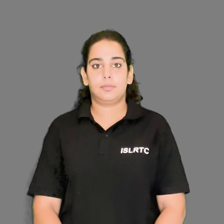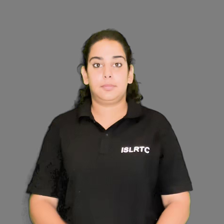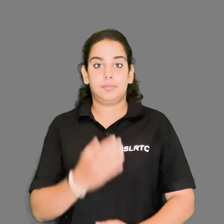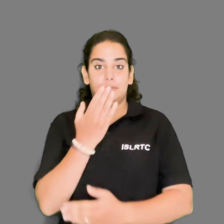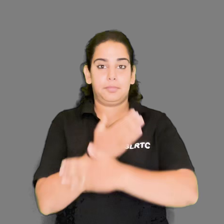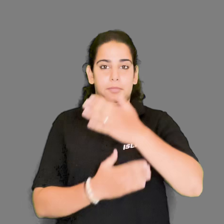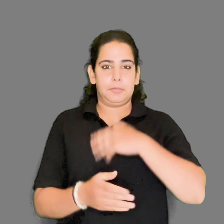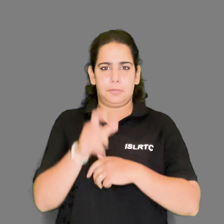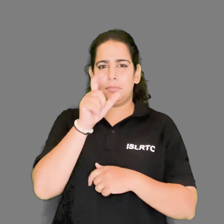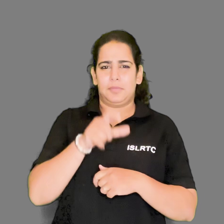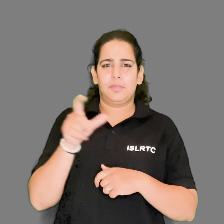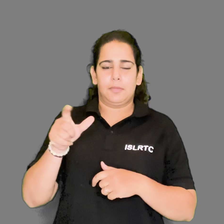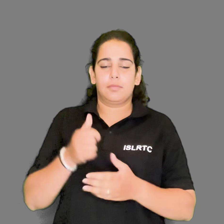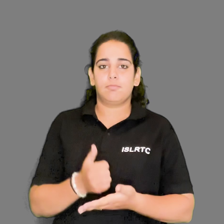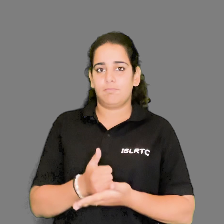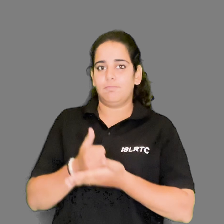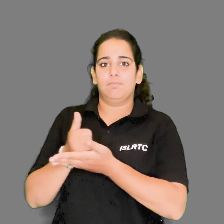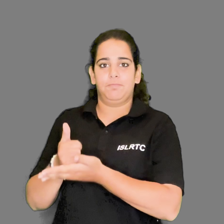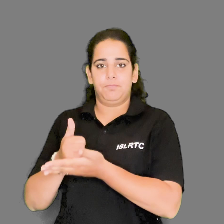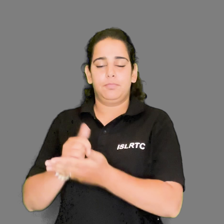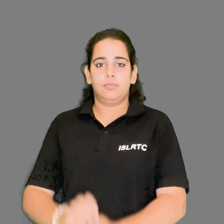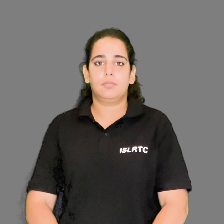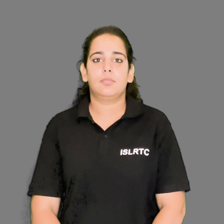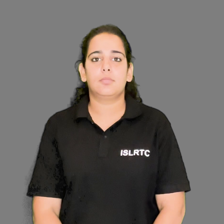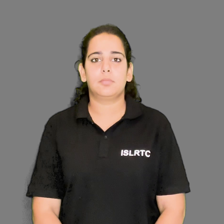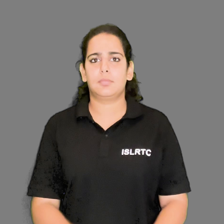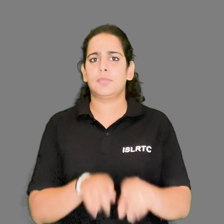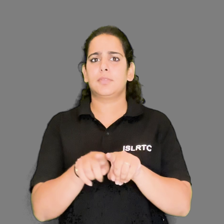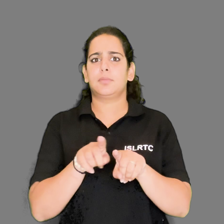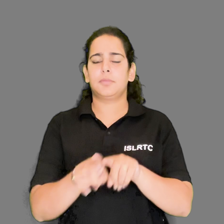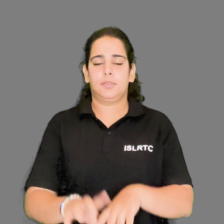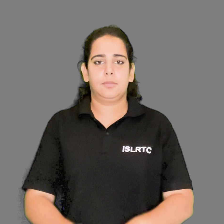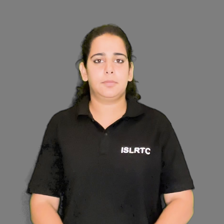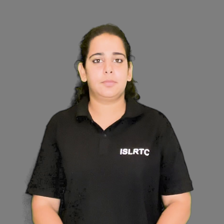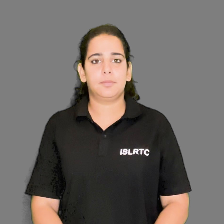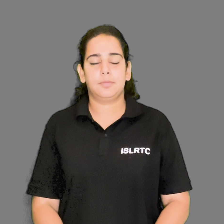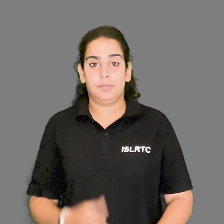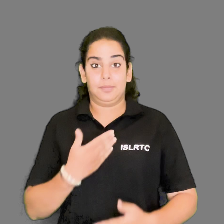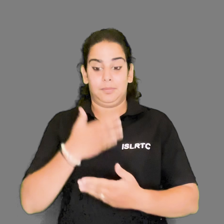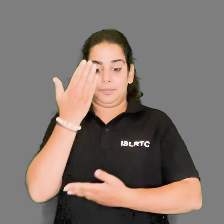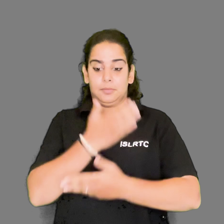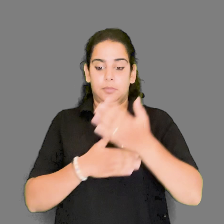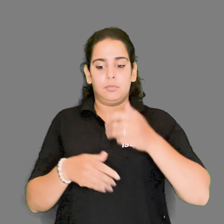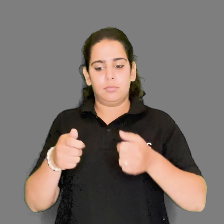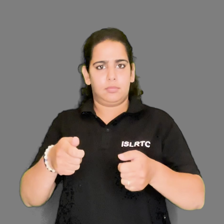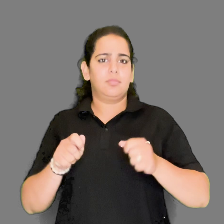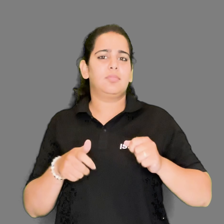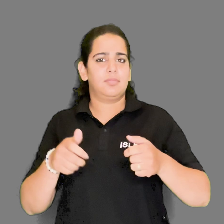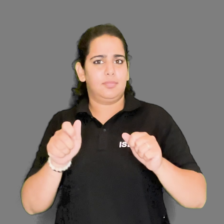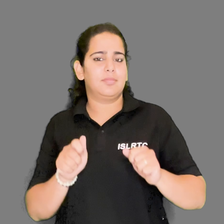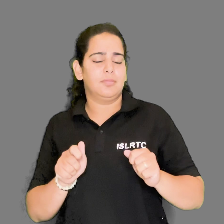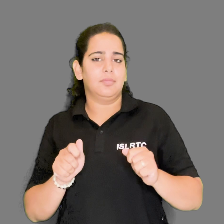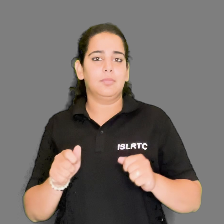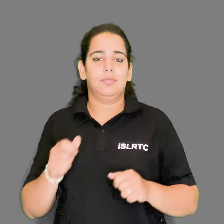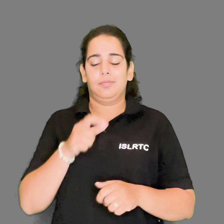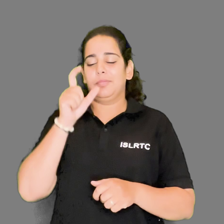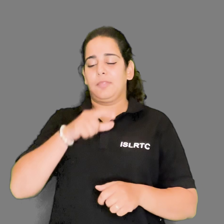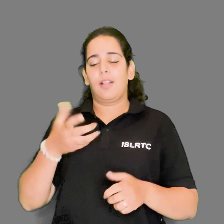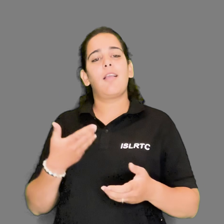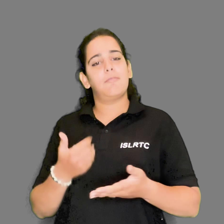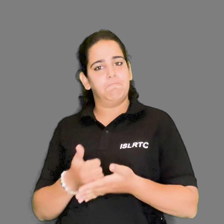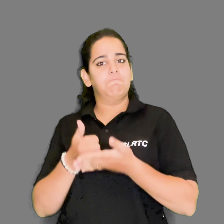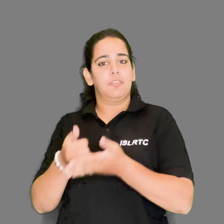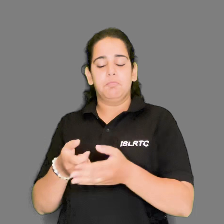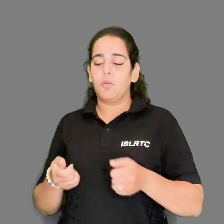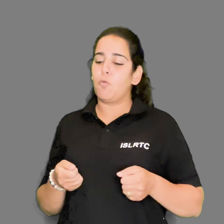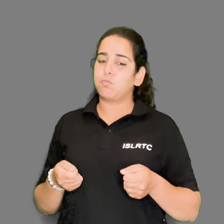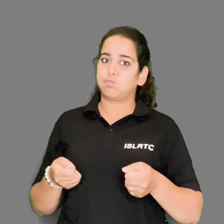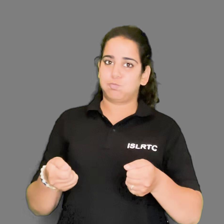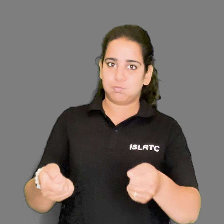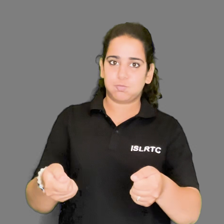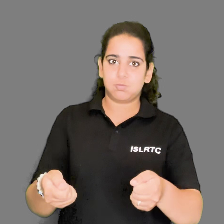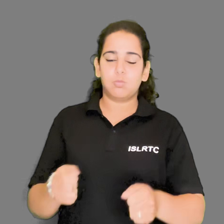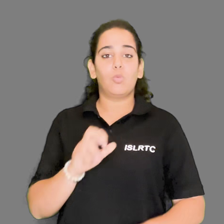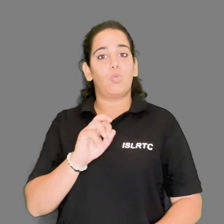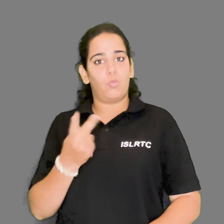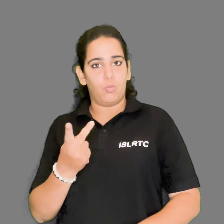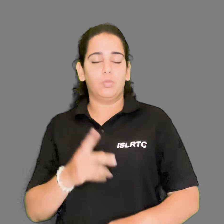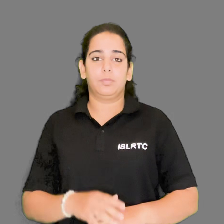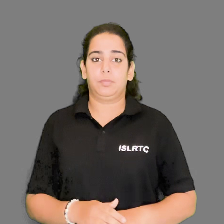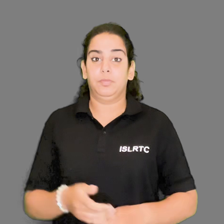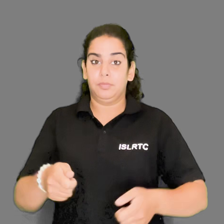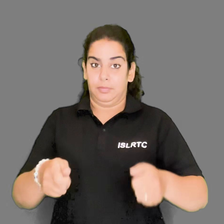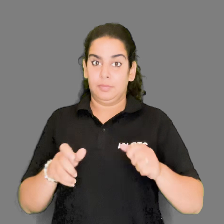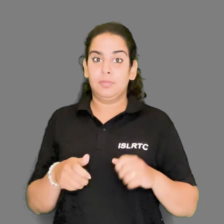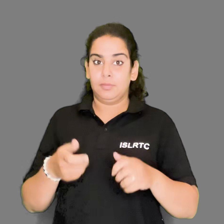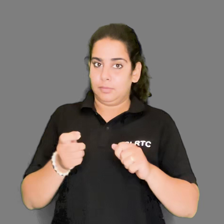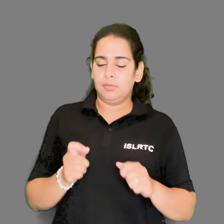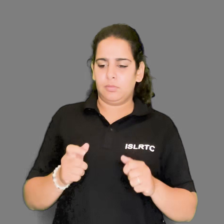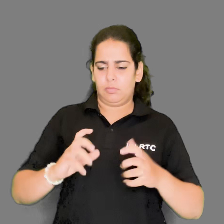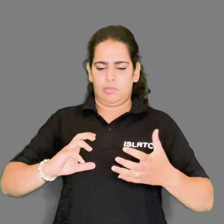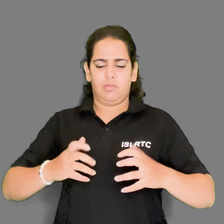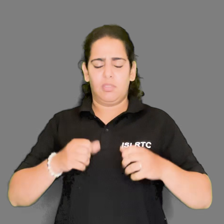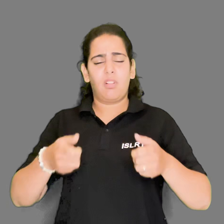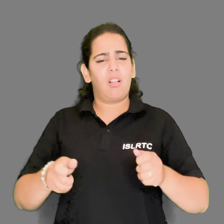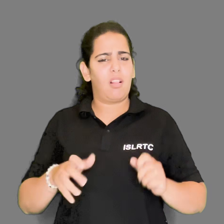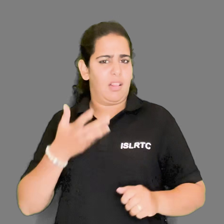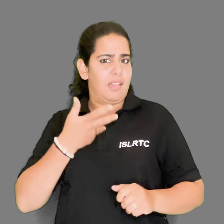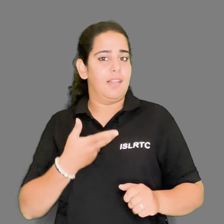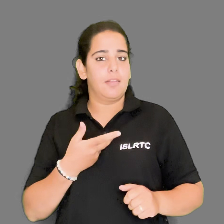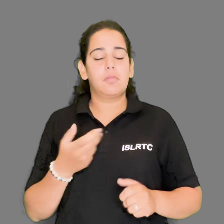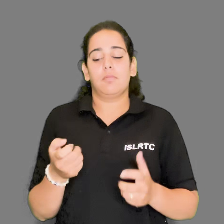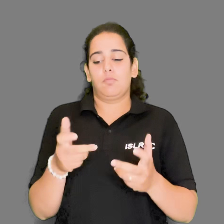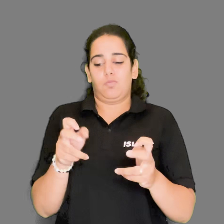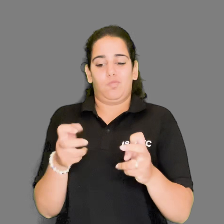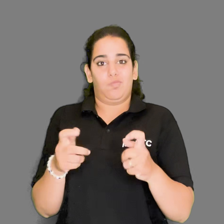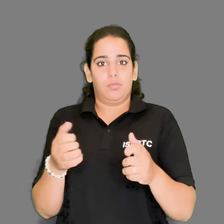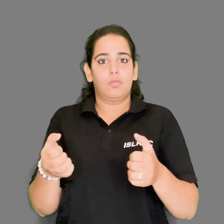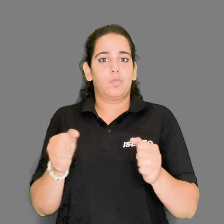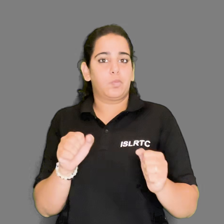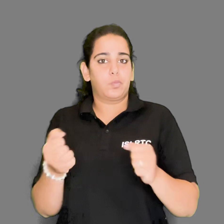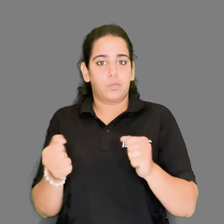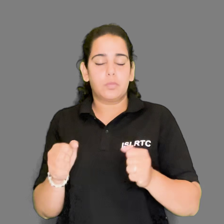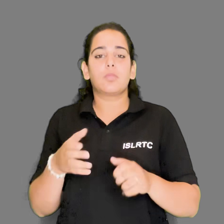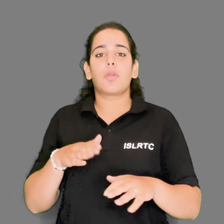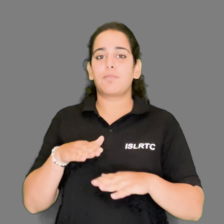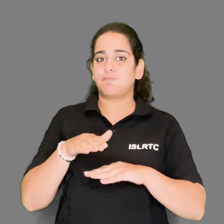Accessible Recreation Facilities and activities designed to be inclusive of individuals with disabilities, including adaptive sports programs, accessible playgrounds, and inclusive fitness equipment